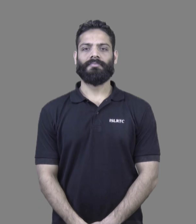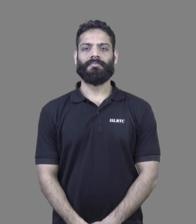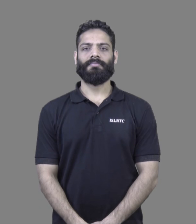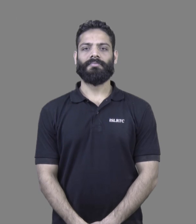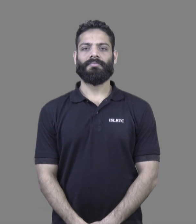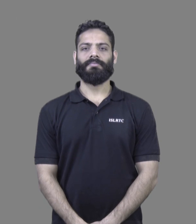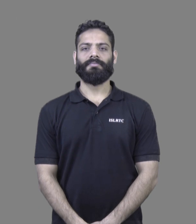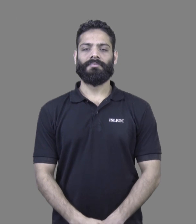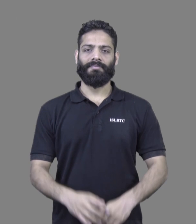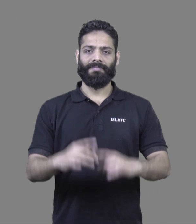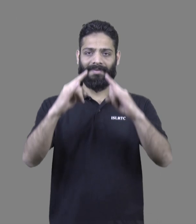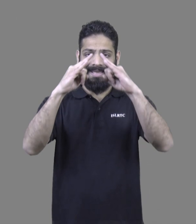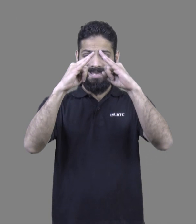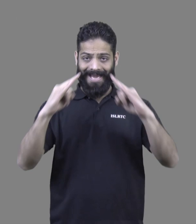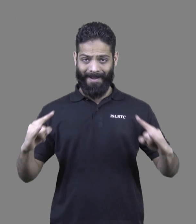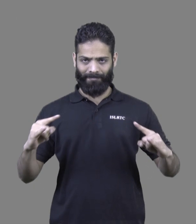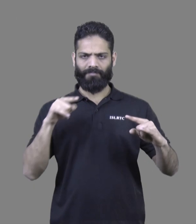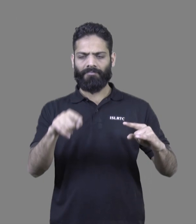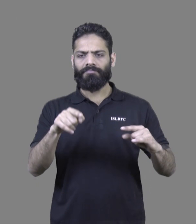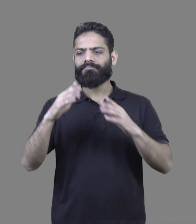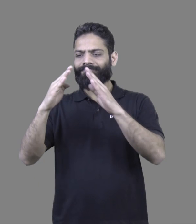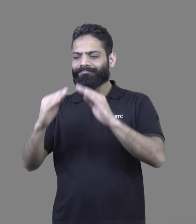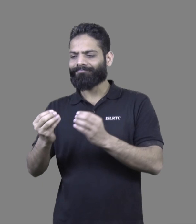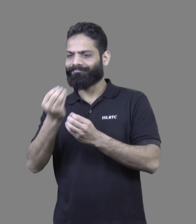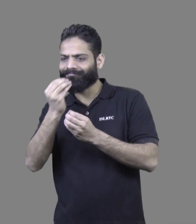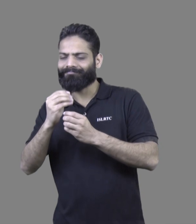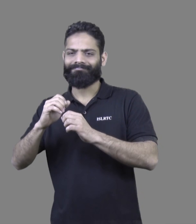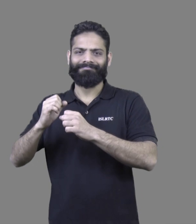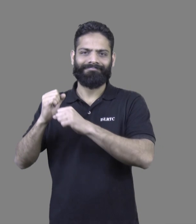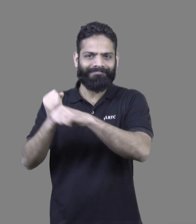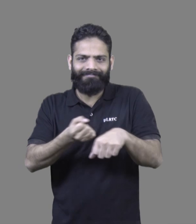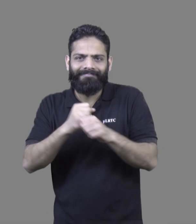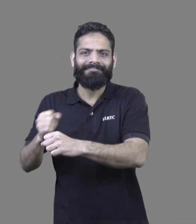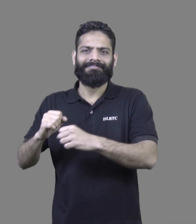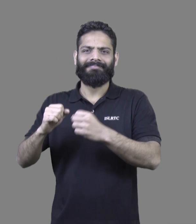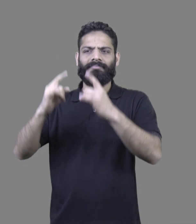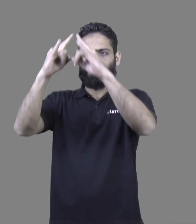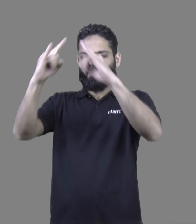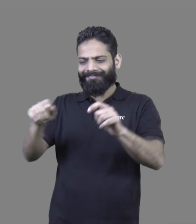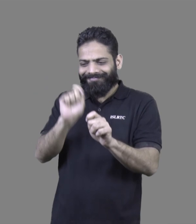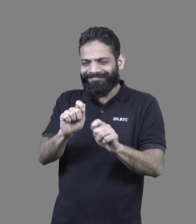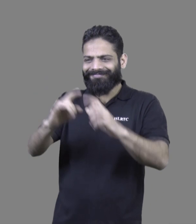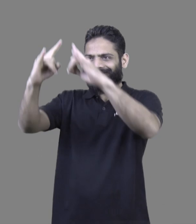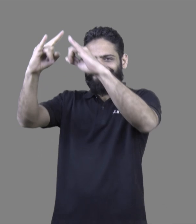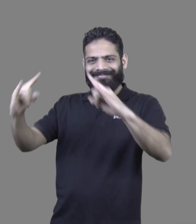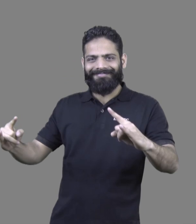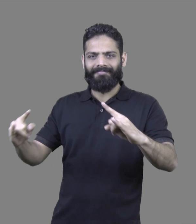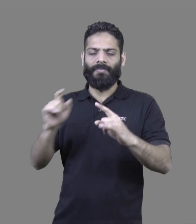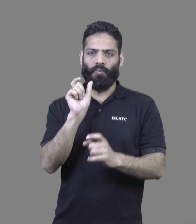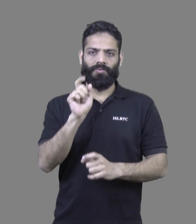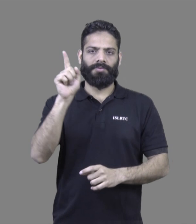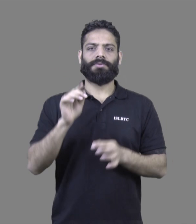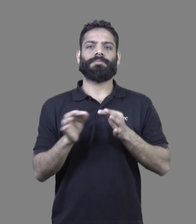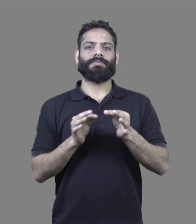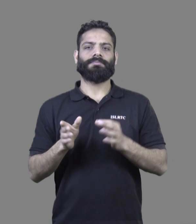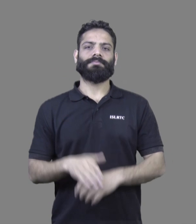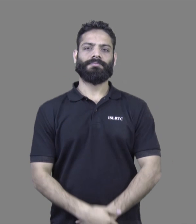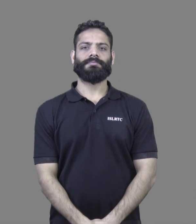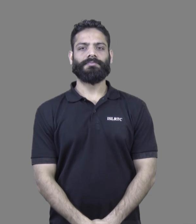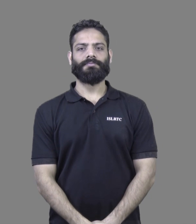Camp Tent